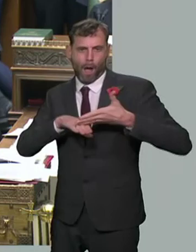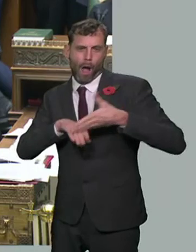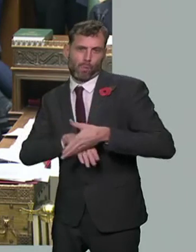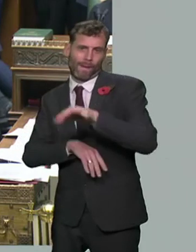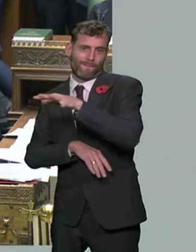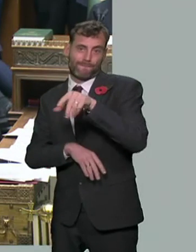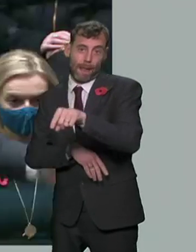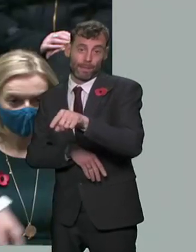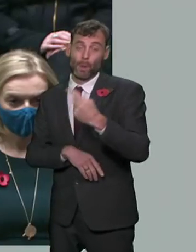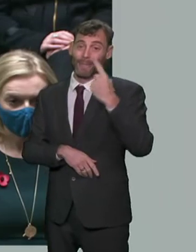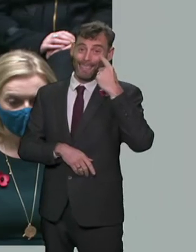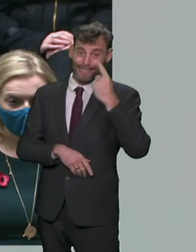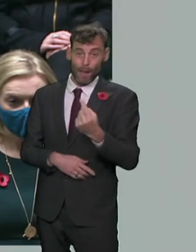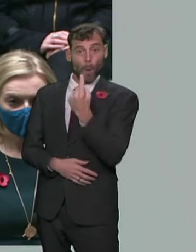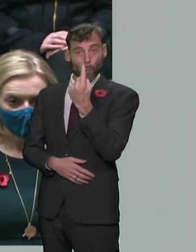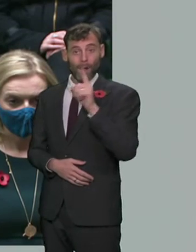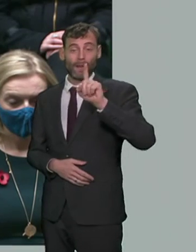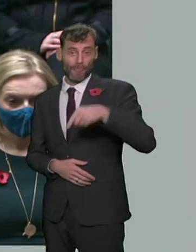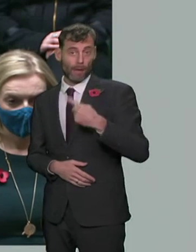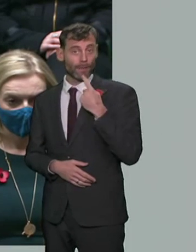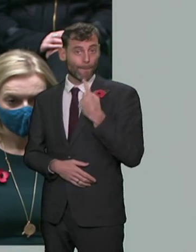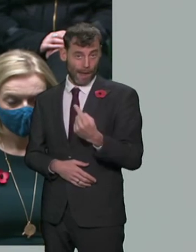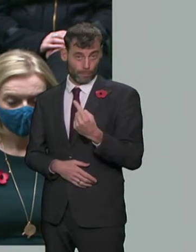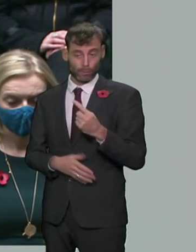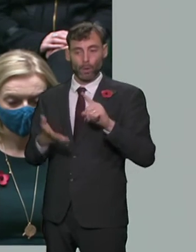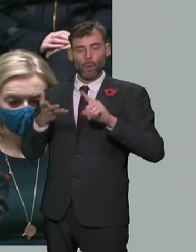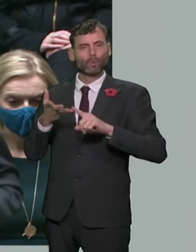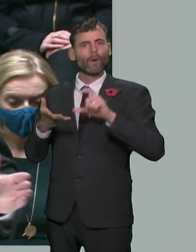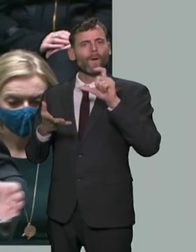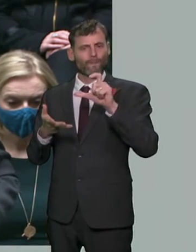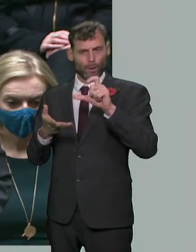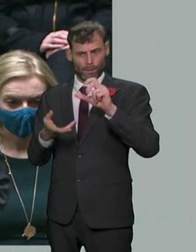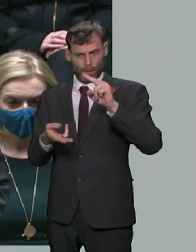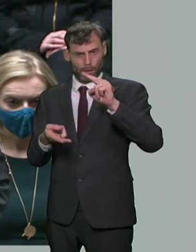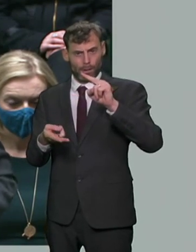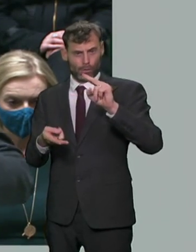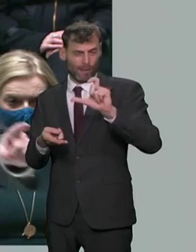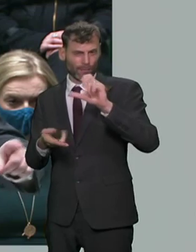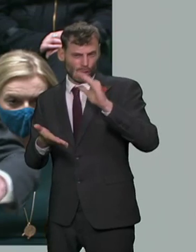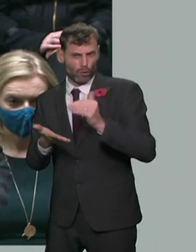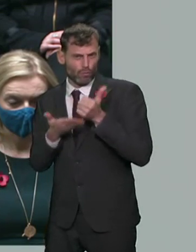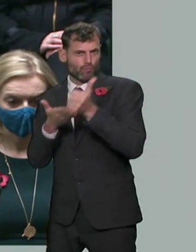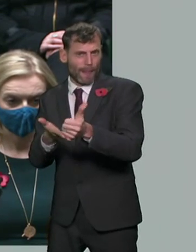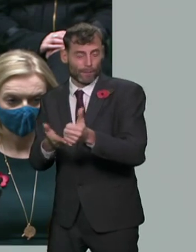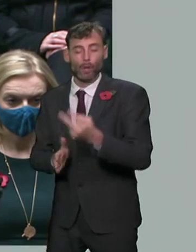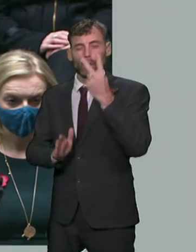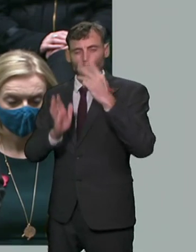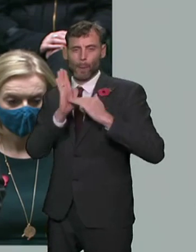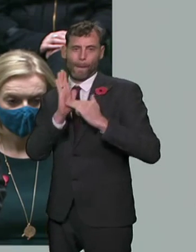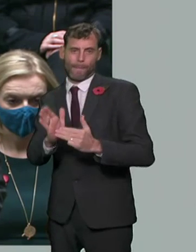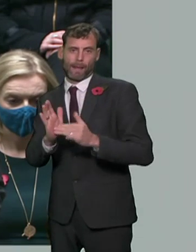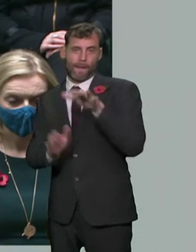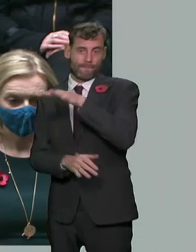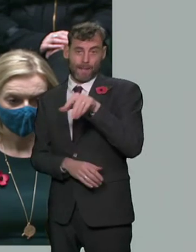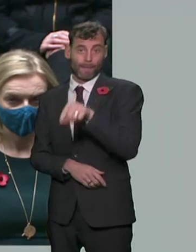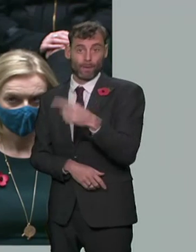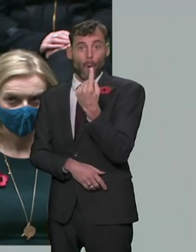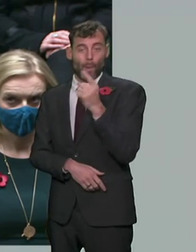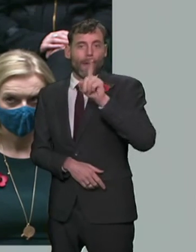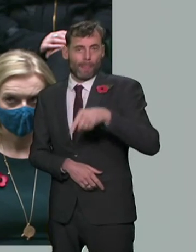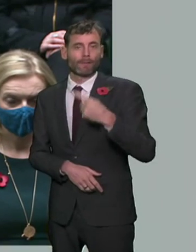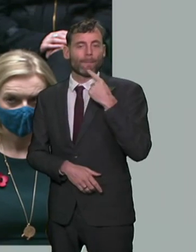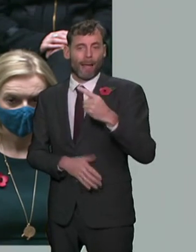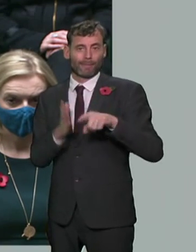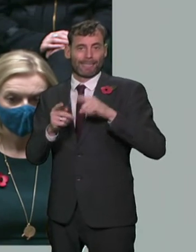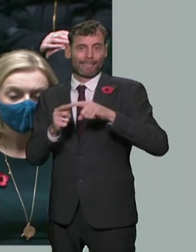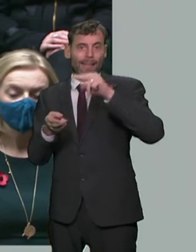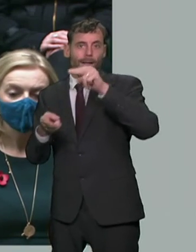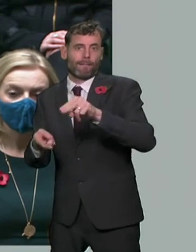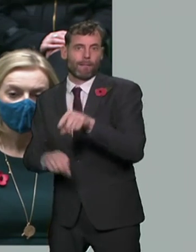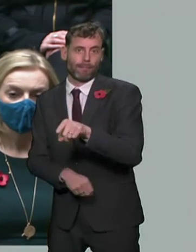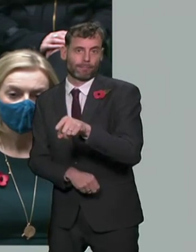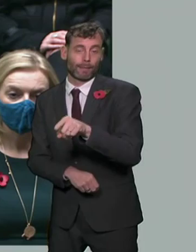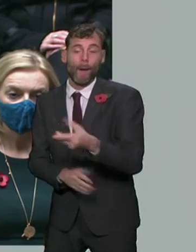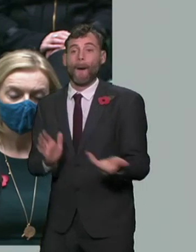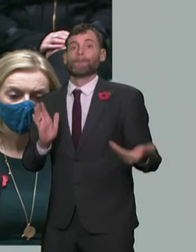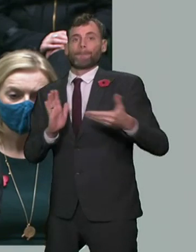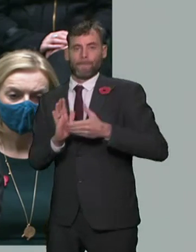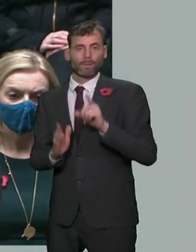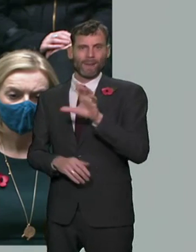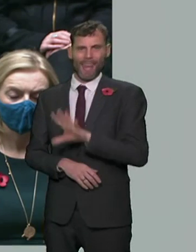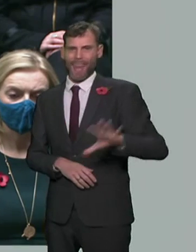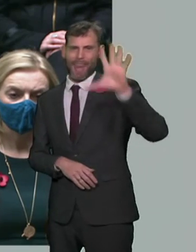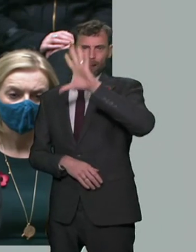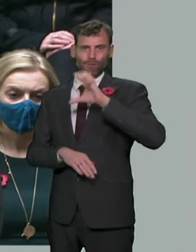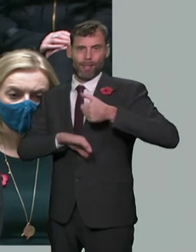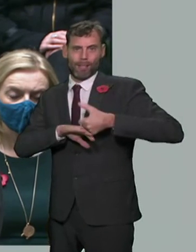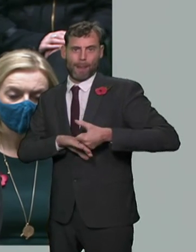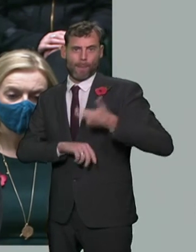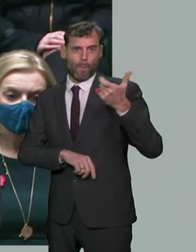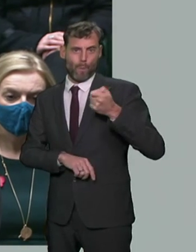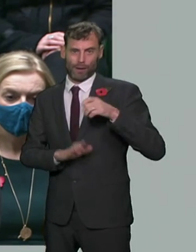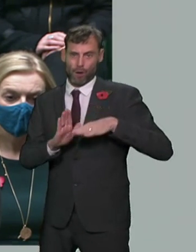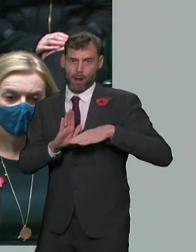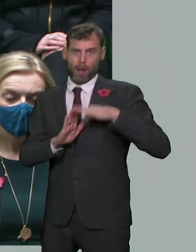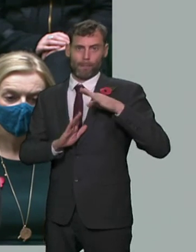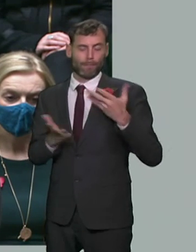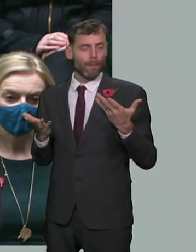£1,000 with the universal credit taper relief for hard-working families in this country—2 million families had a £1,000 tax cut—and we are lifting the living wage across the whole country.